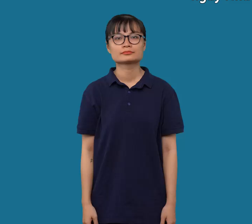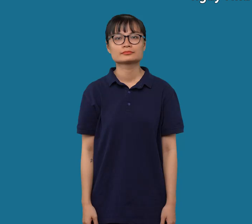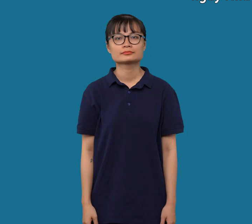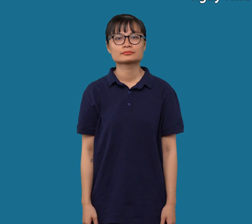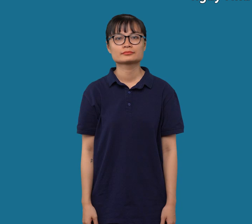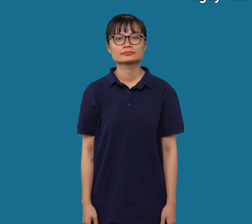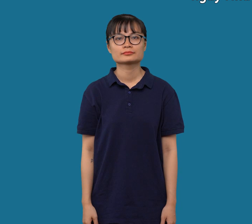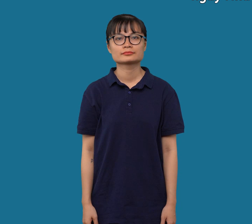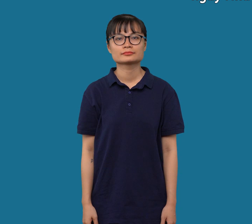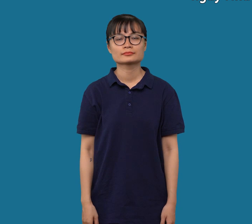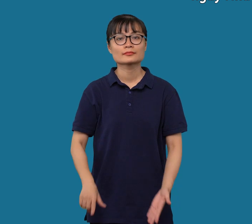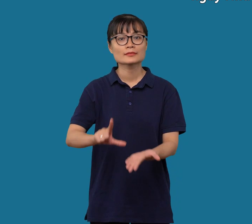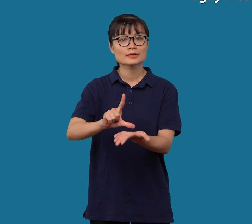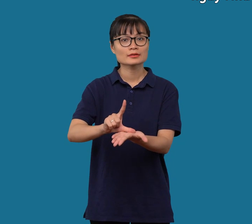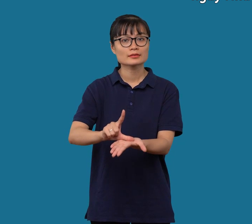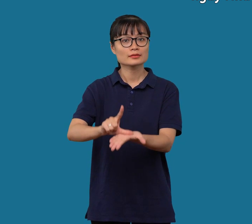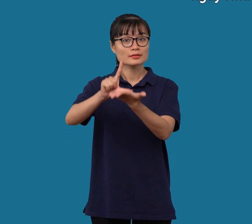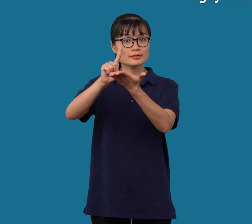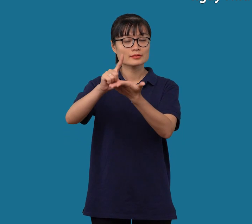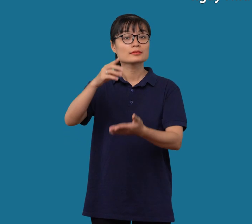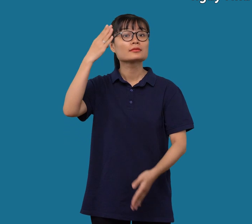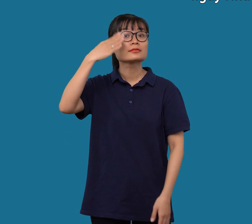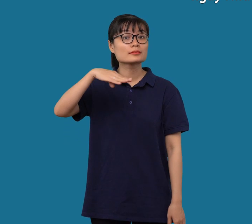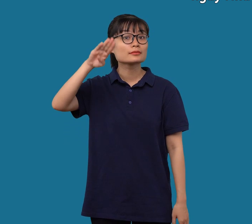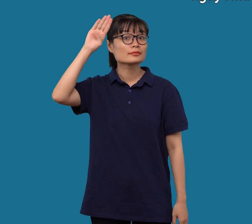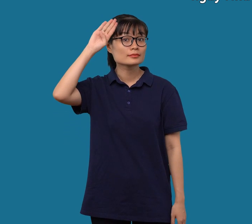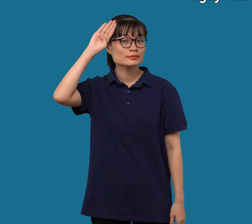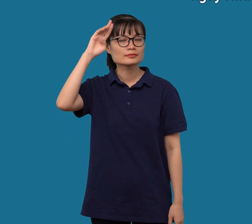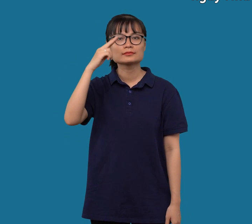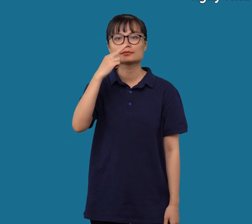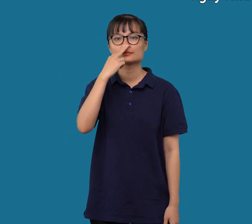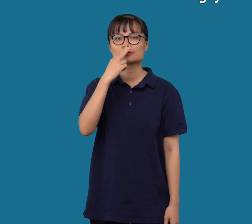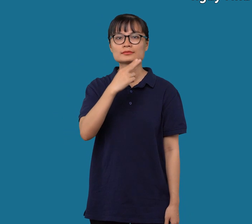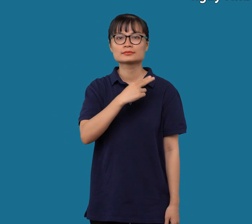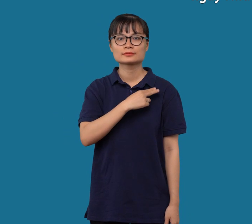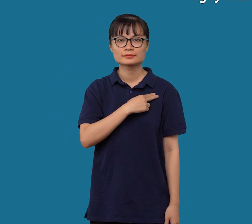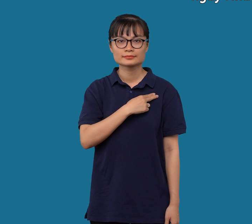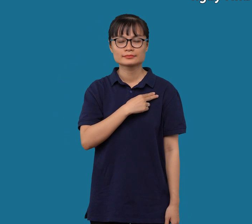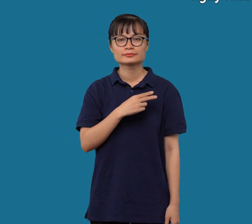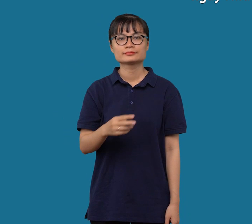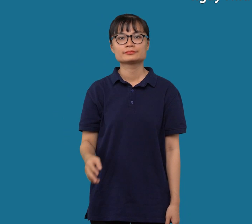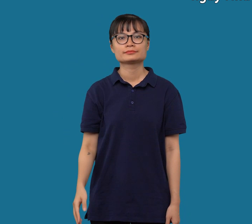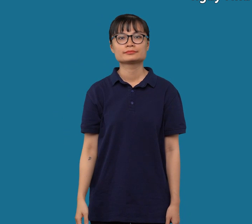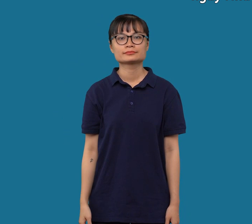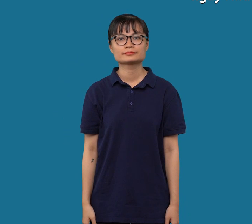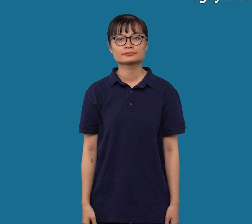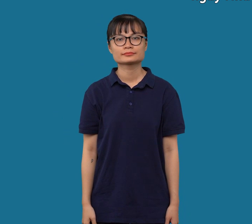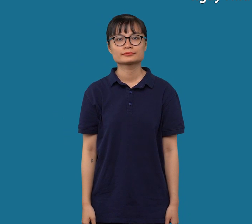ngày Nhà giáo Việt nam